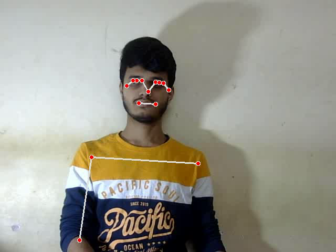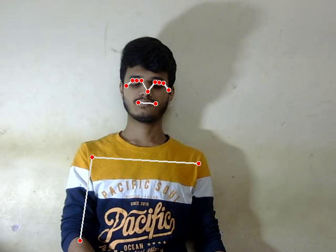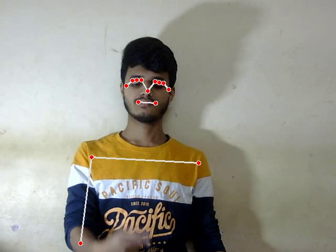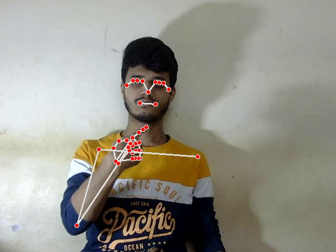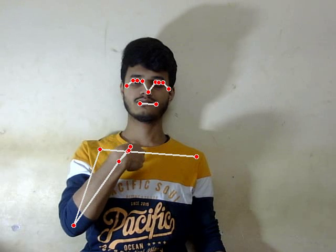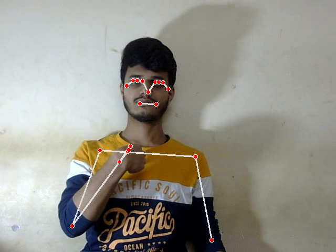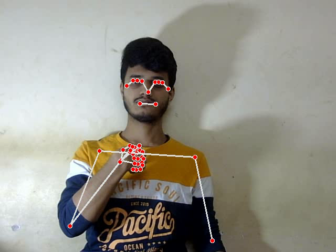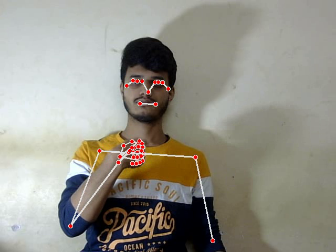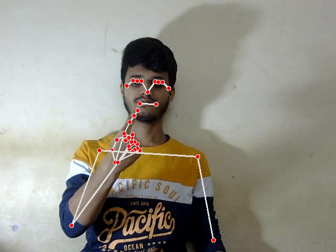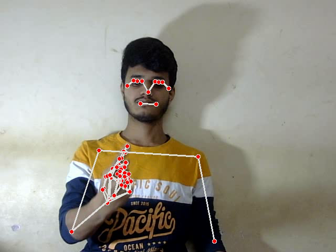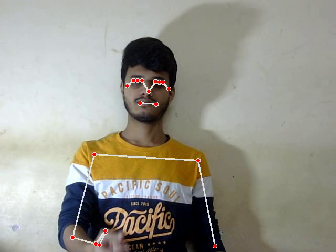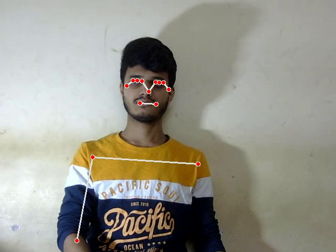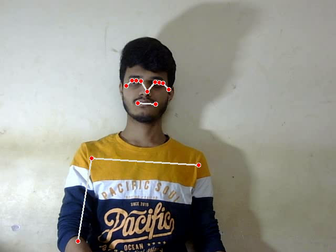I